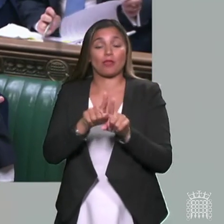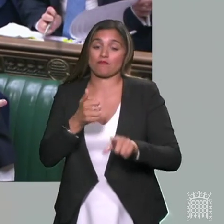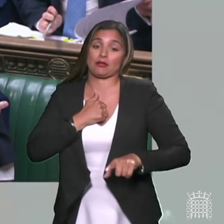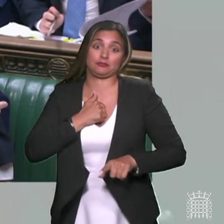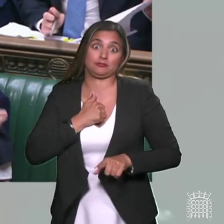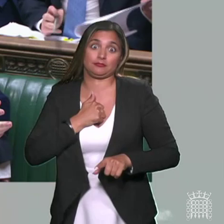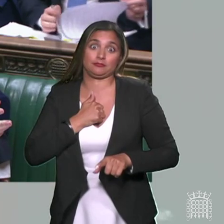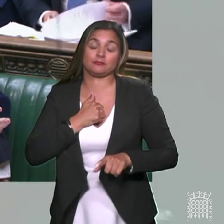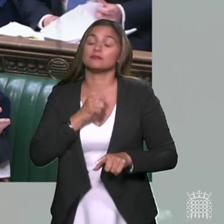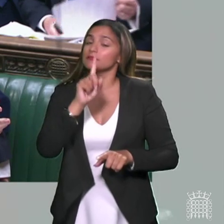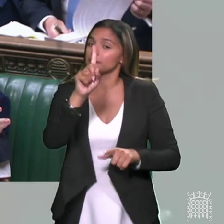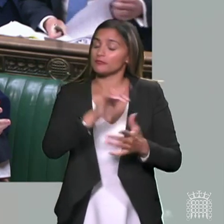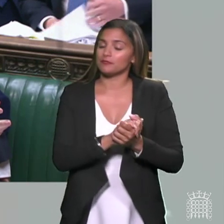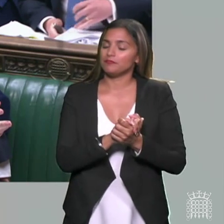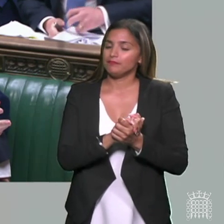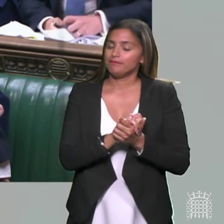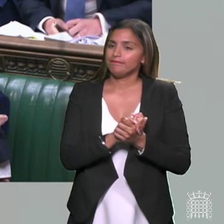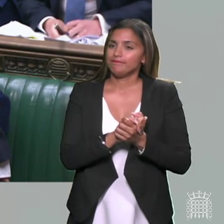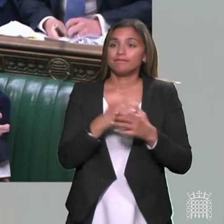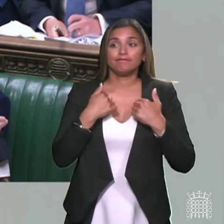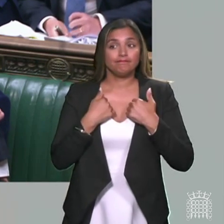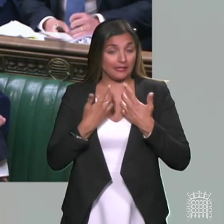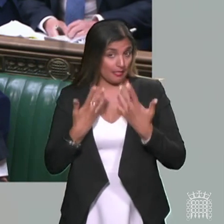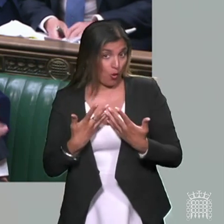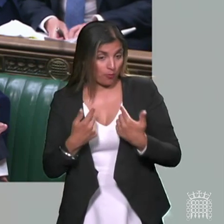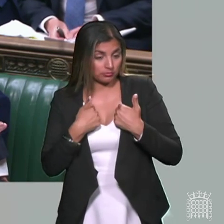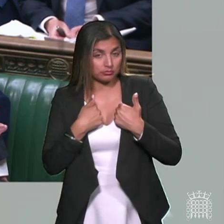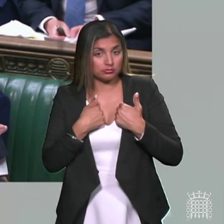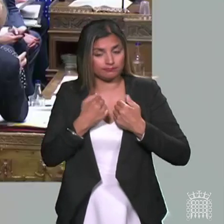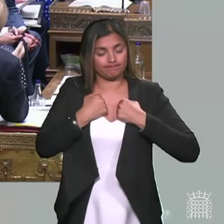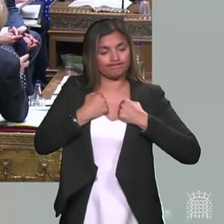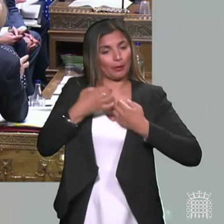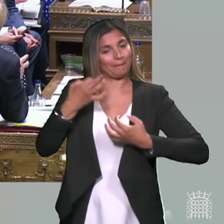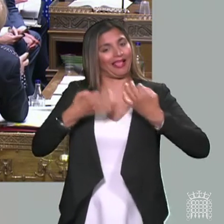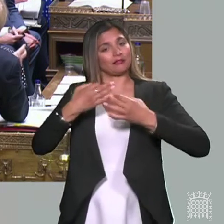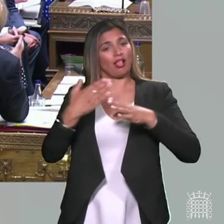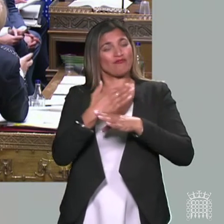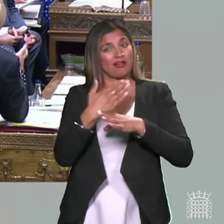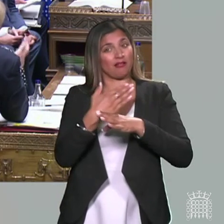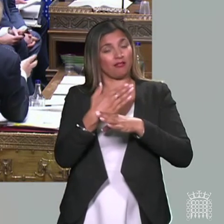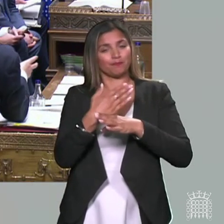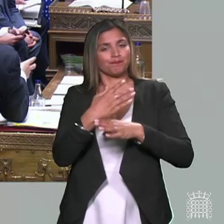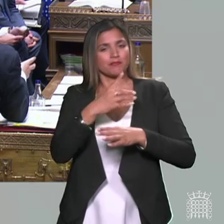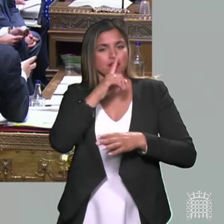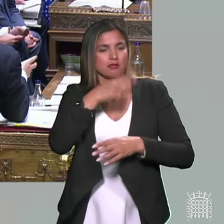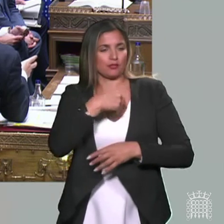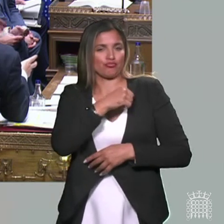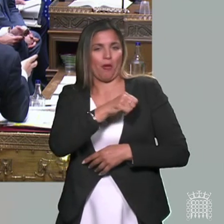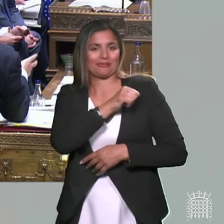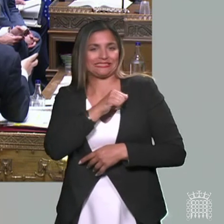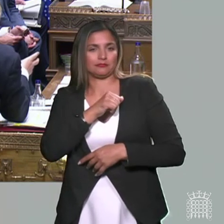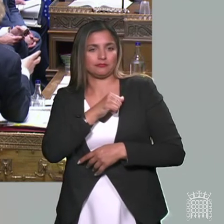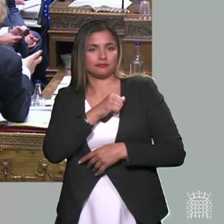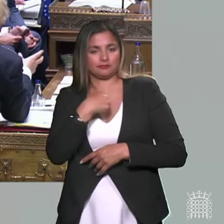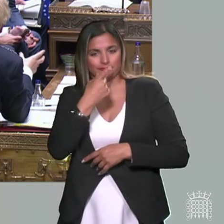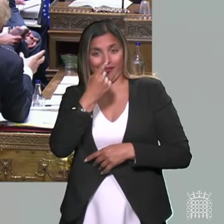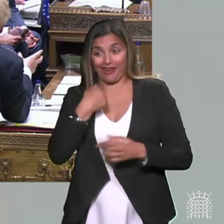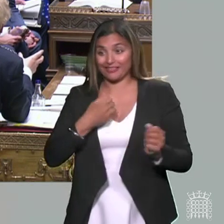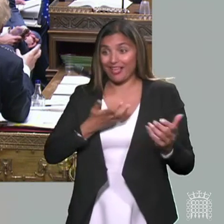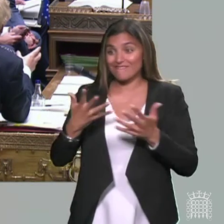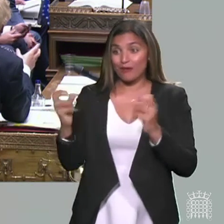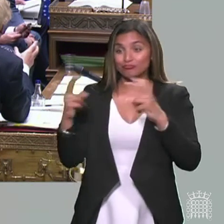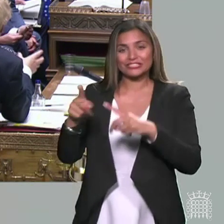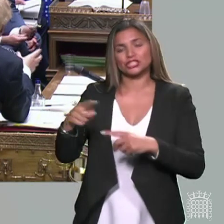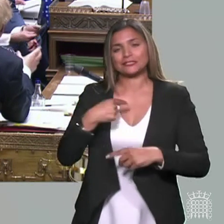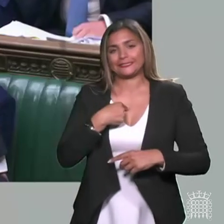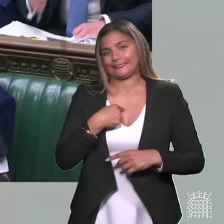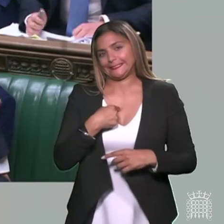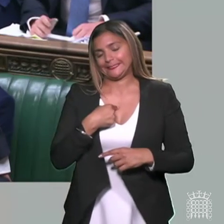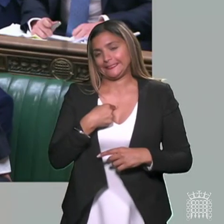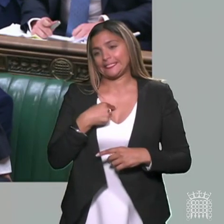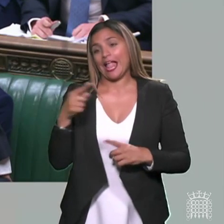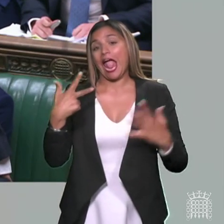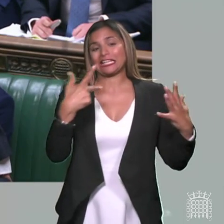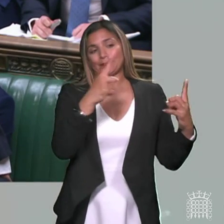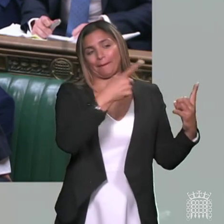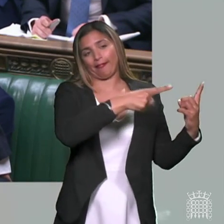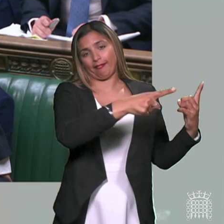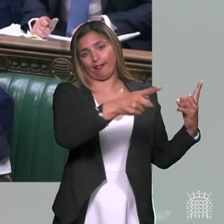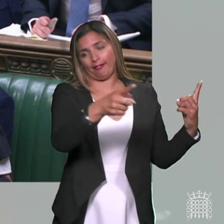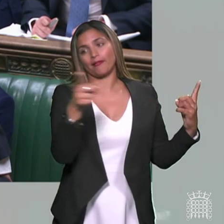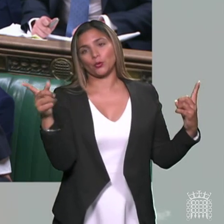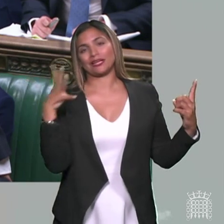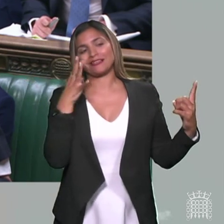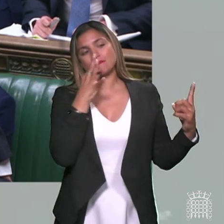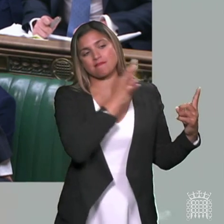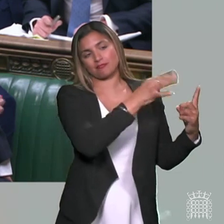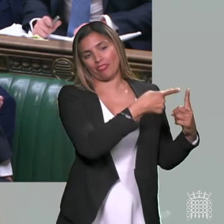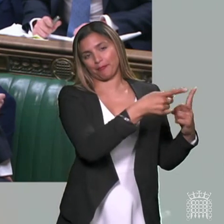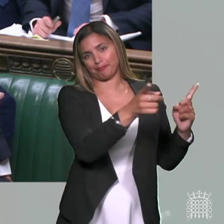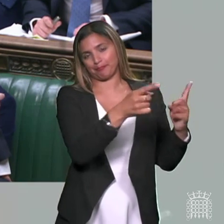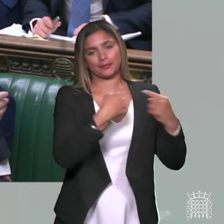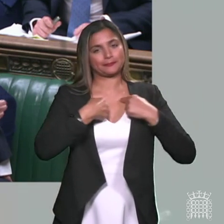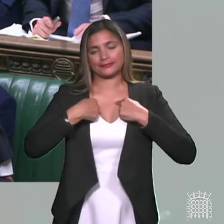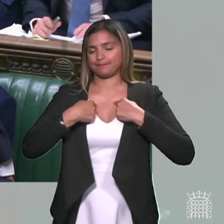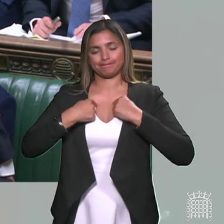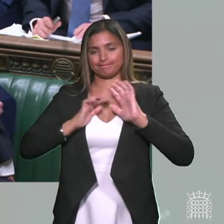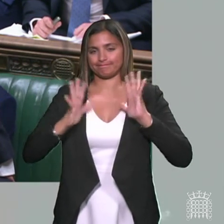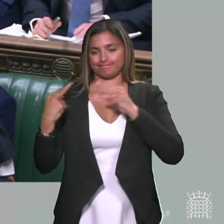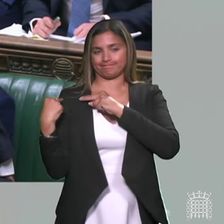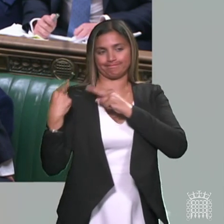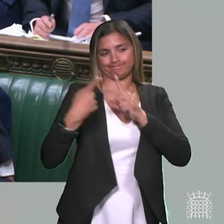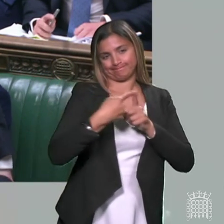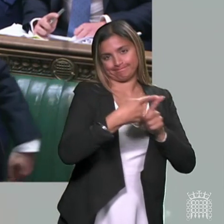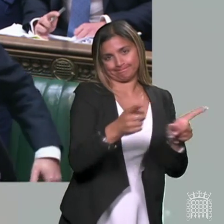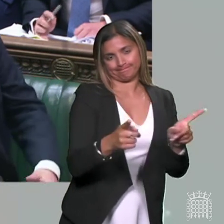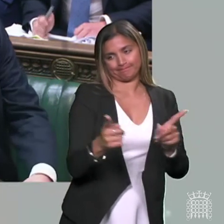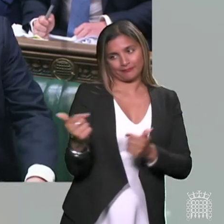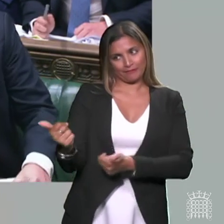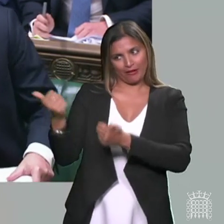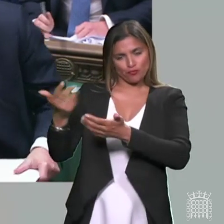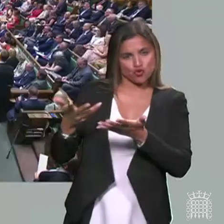At this stage in my political career, I could not in all honesty promise that I will deliver this bridge, but my honourable Friend the Member for South Ribble has eight people to whom she can direct that request right now, and she is in a strong bargaining position.